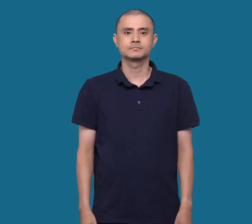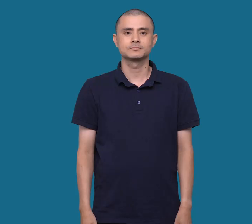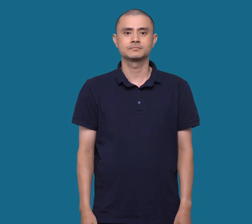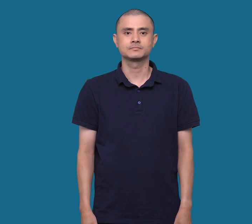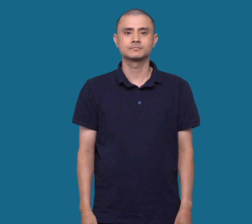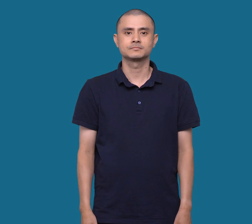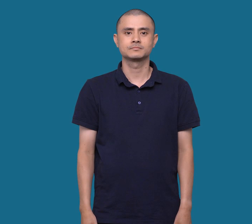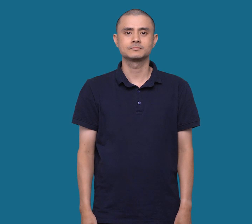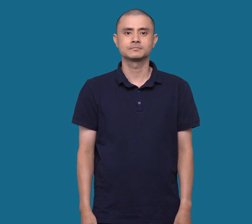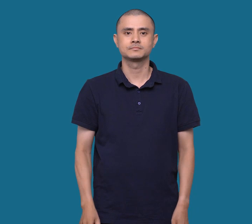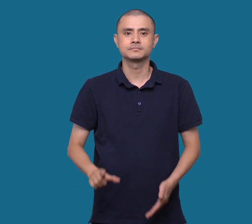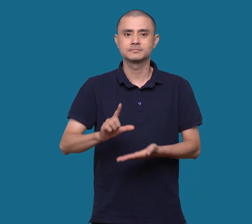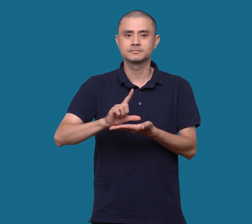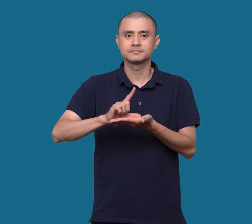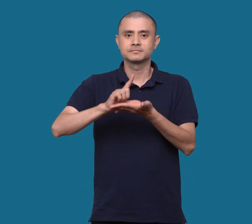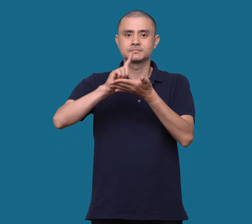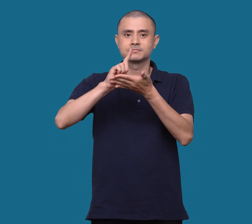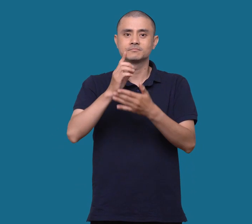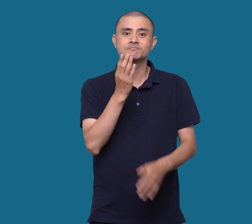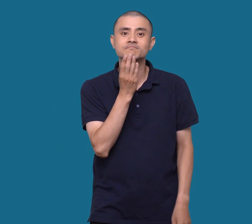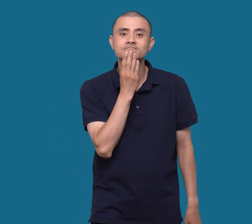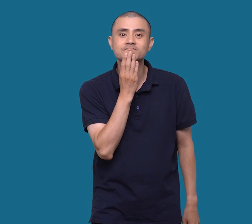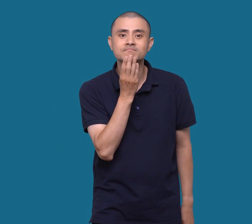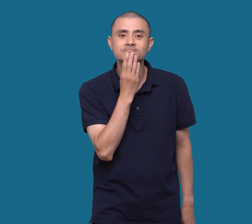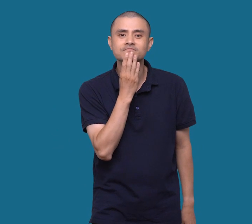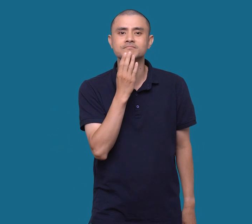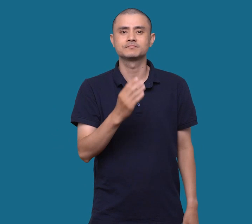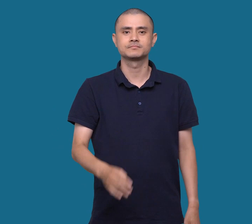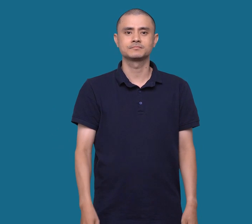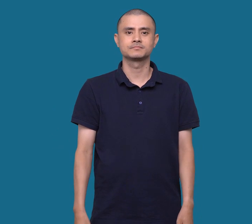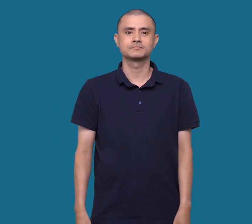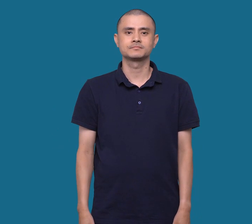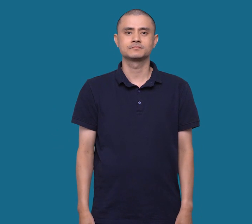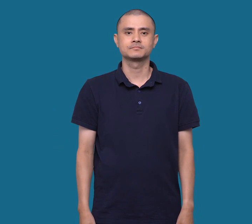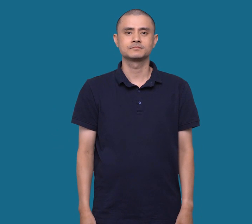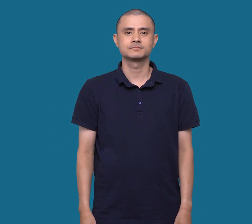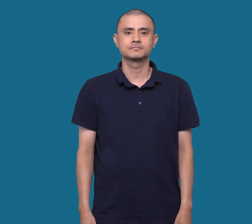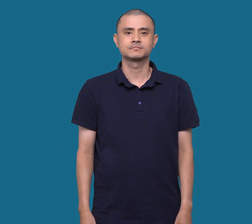ngày của Cha